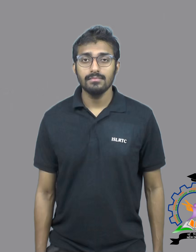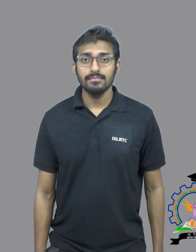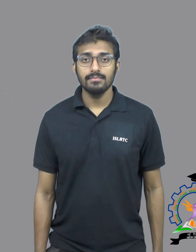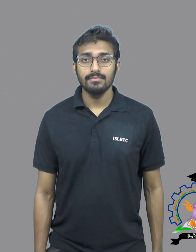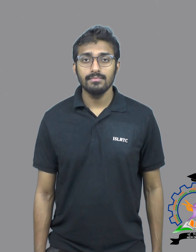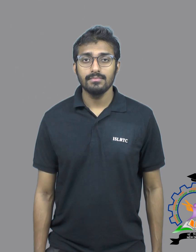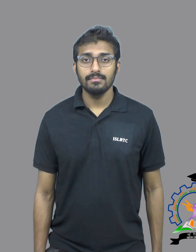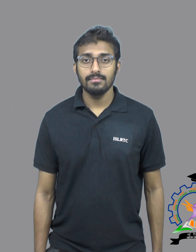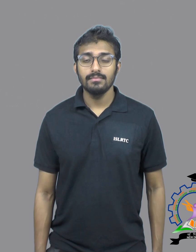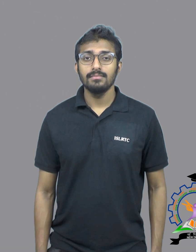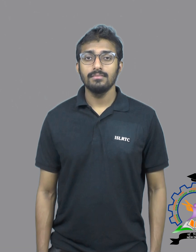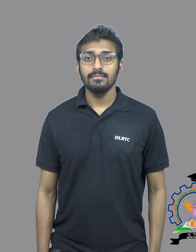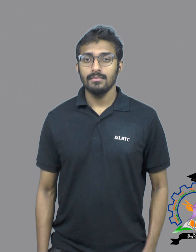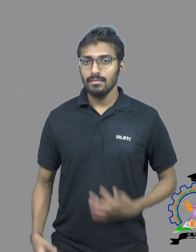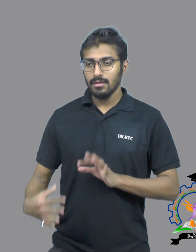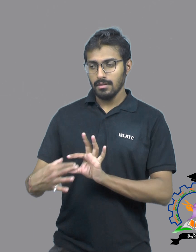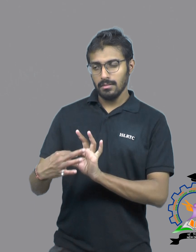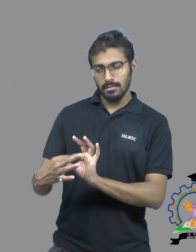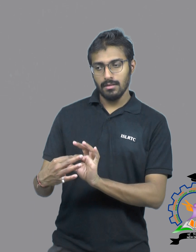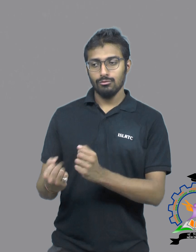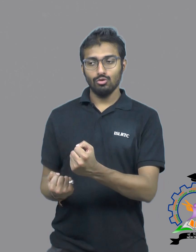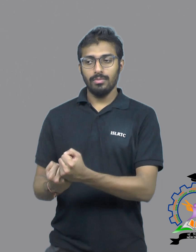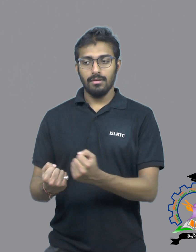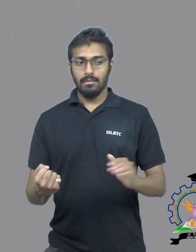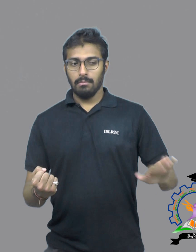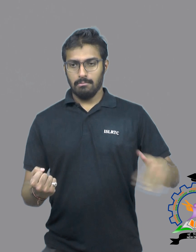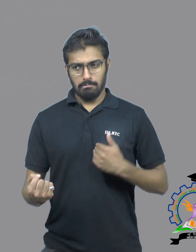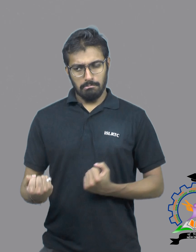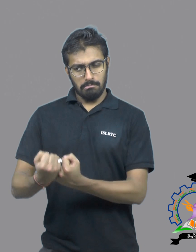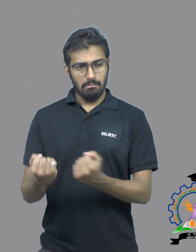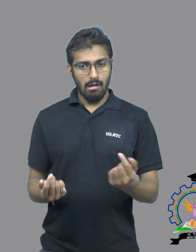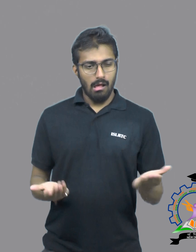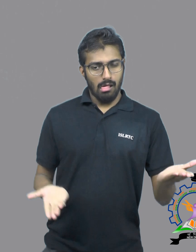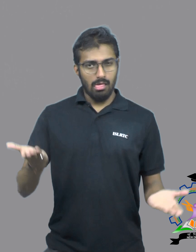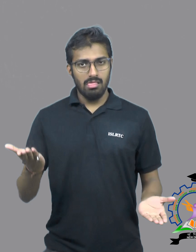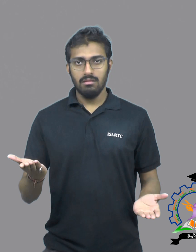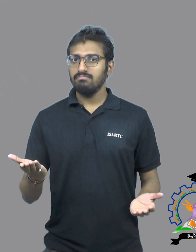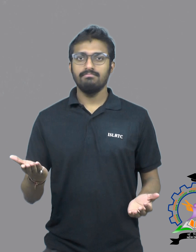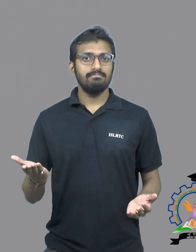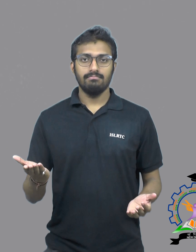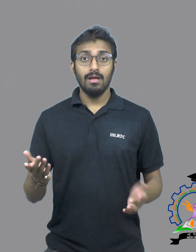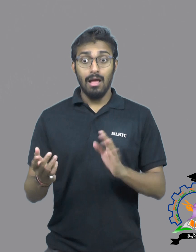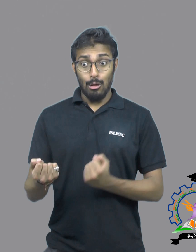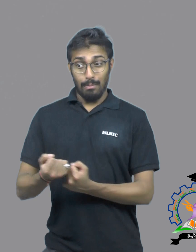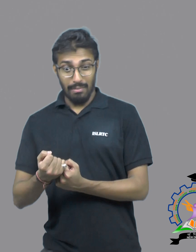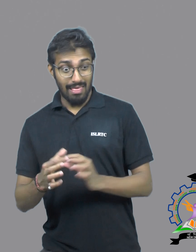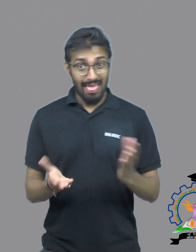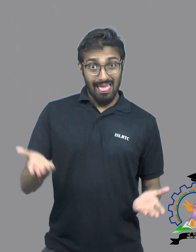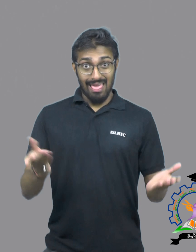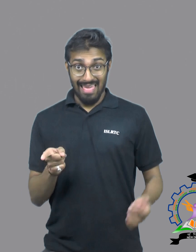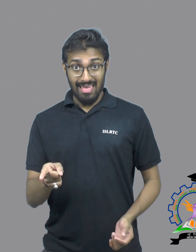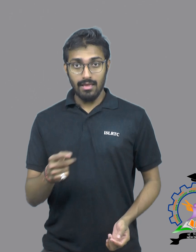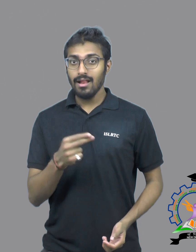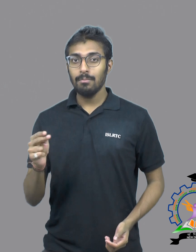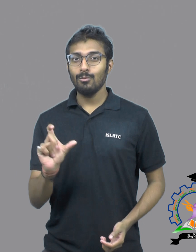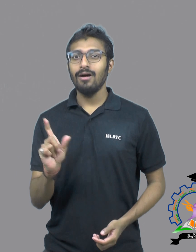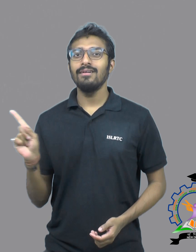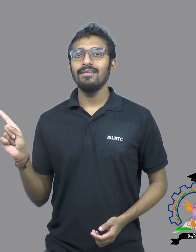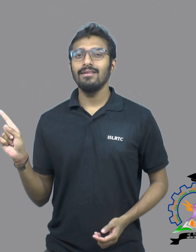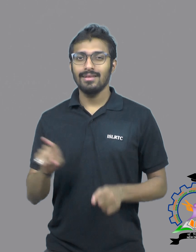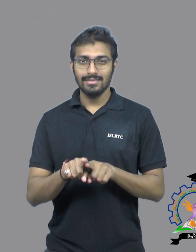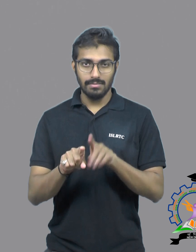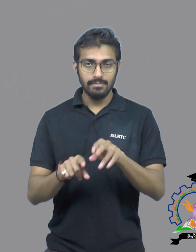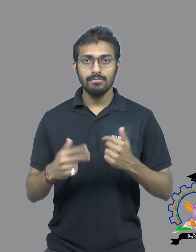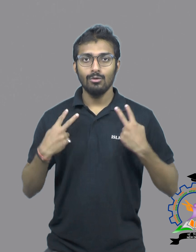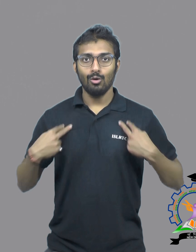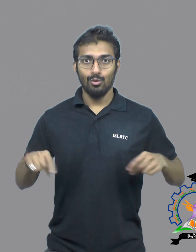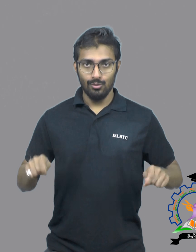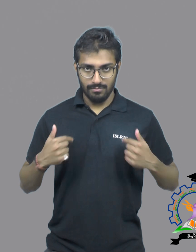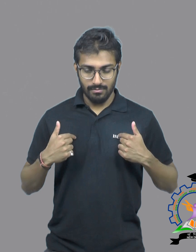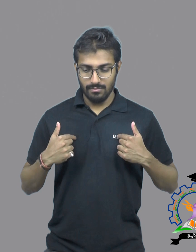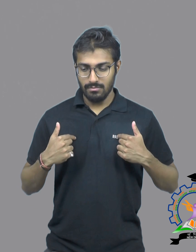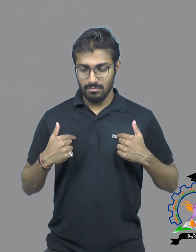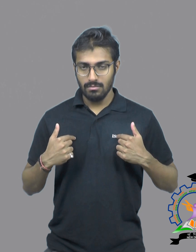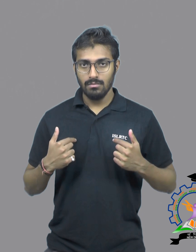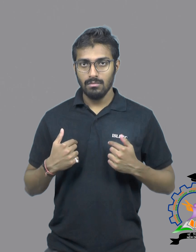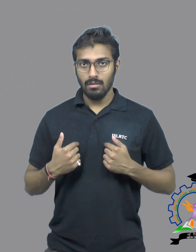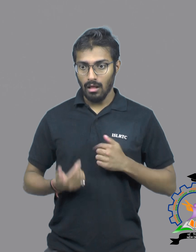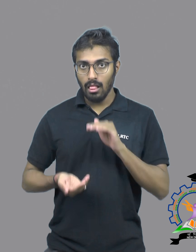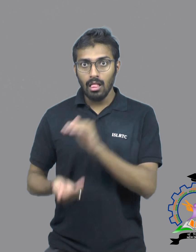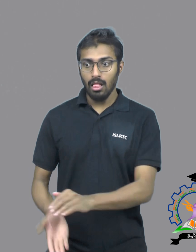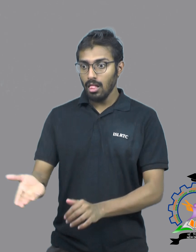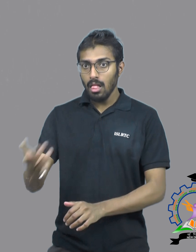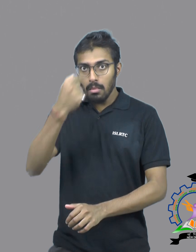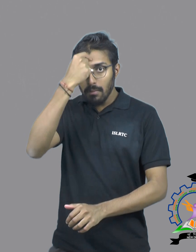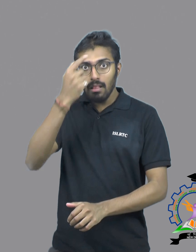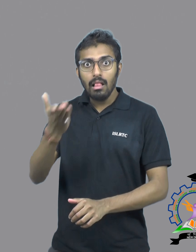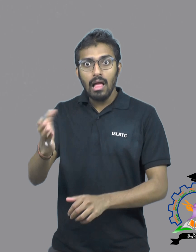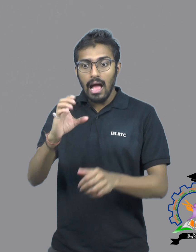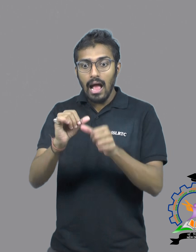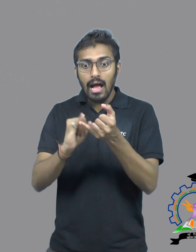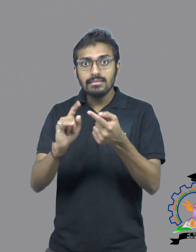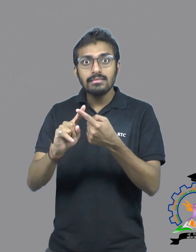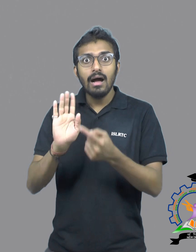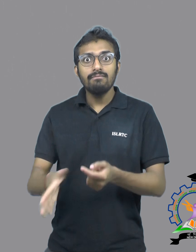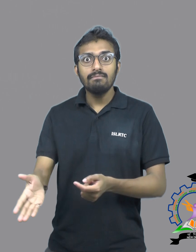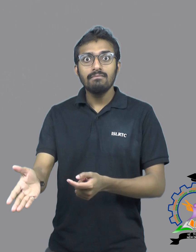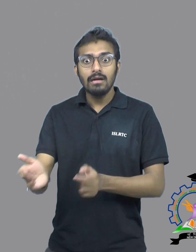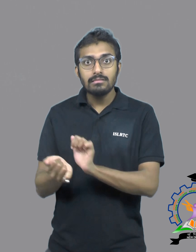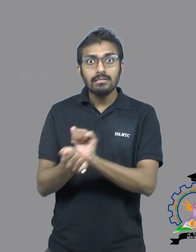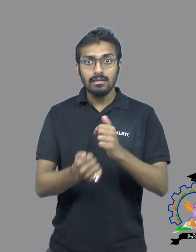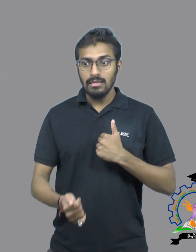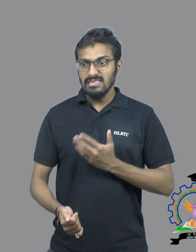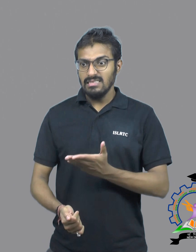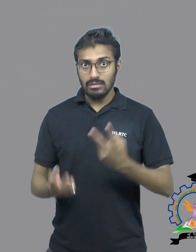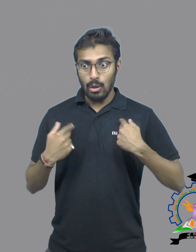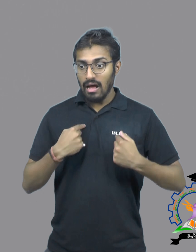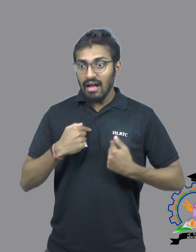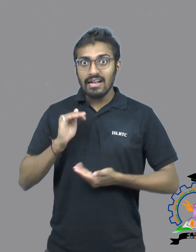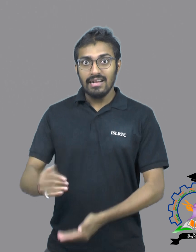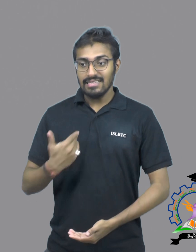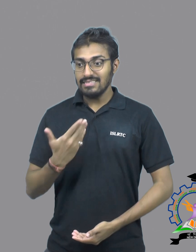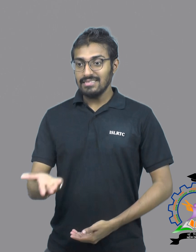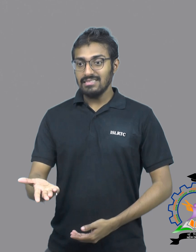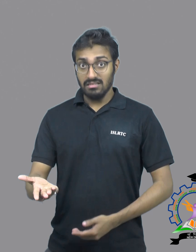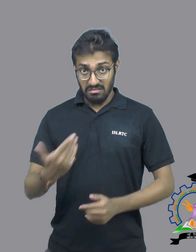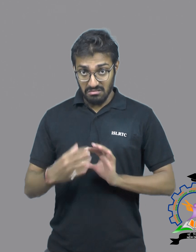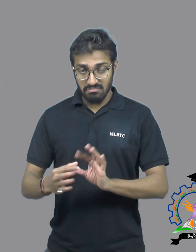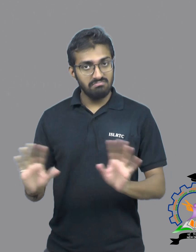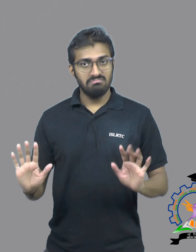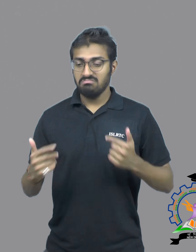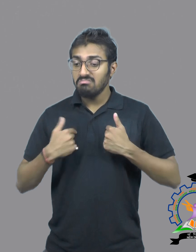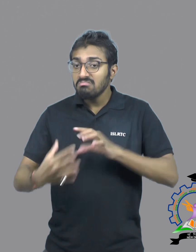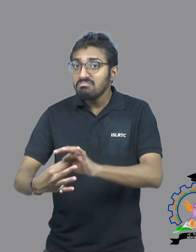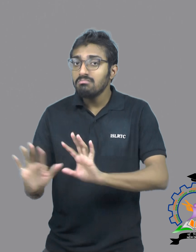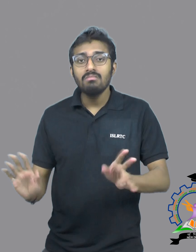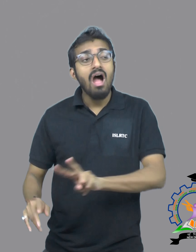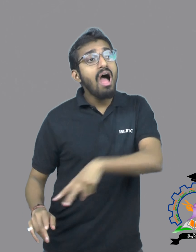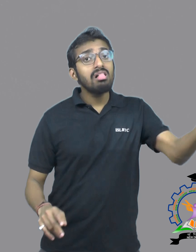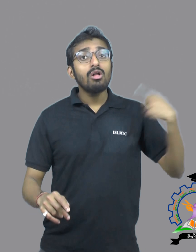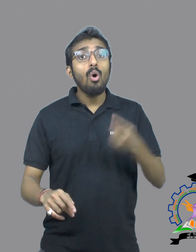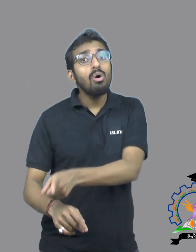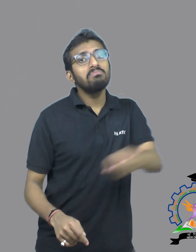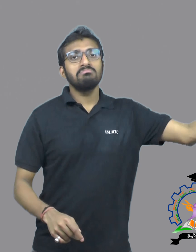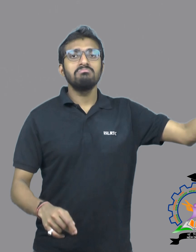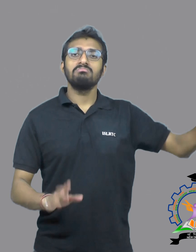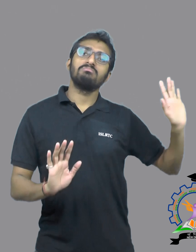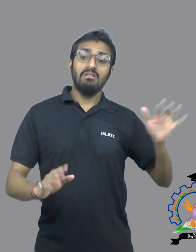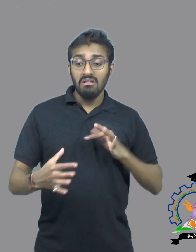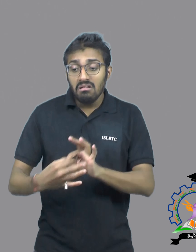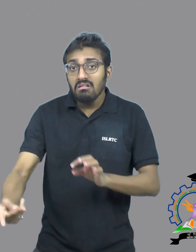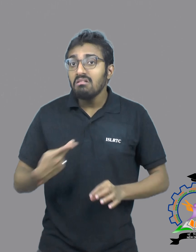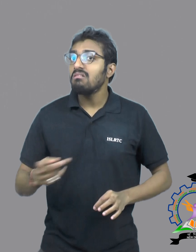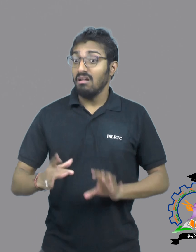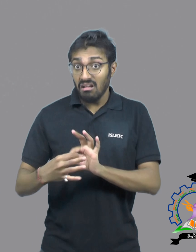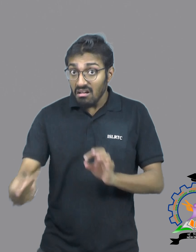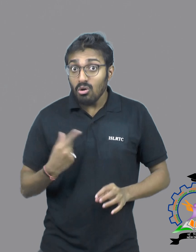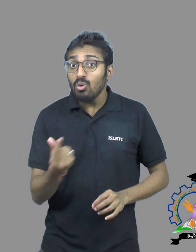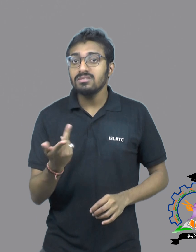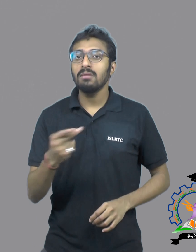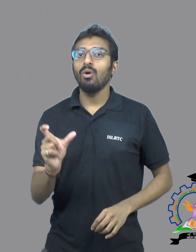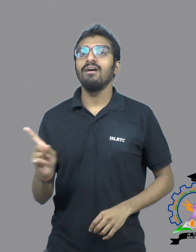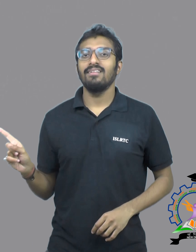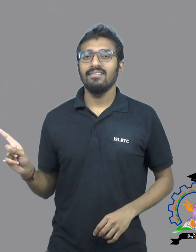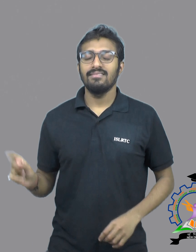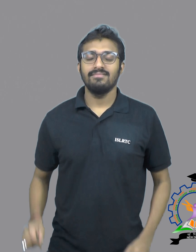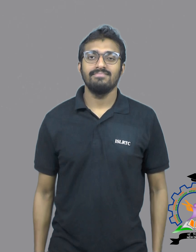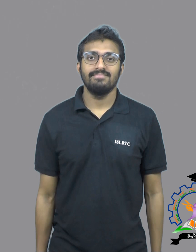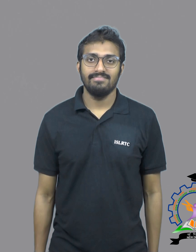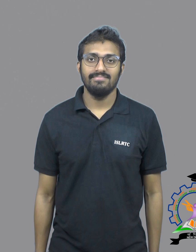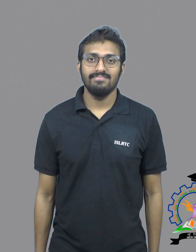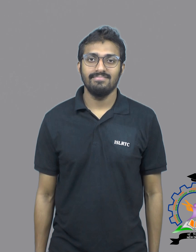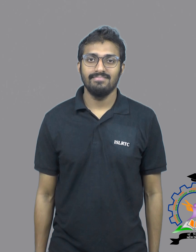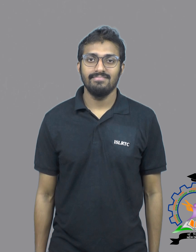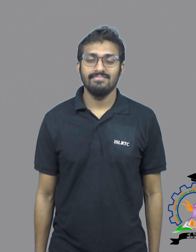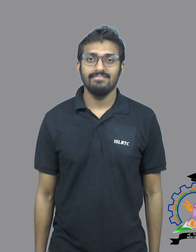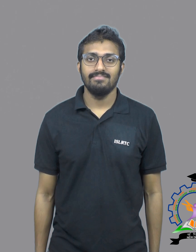Biased